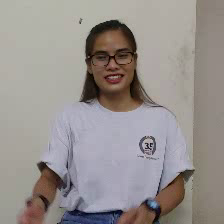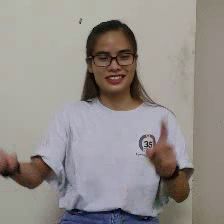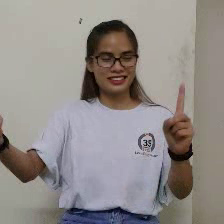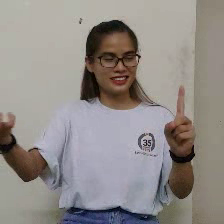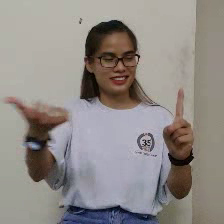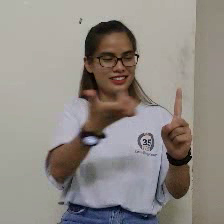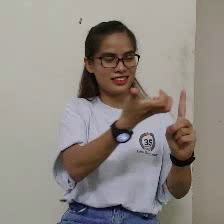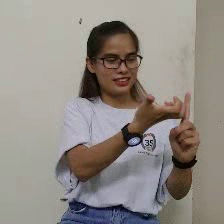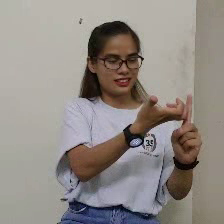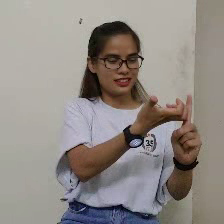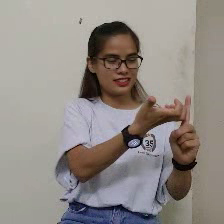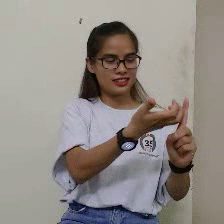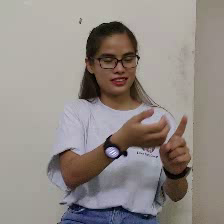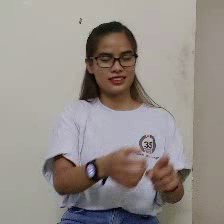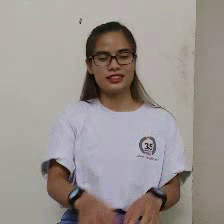Hâm mộ